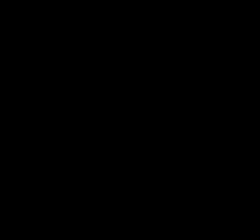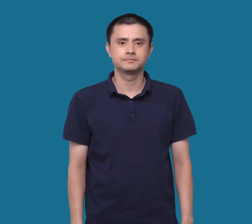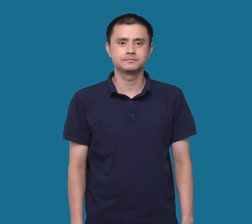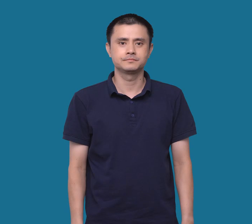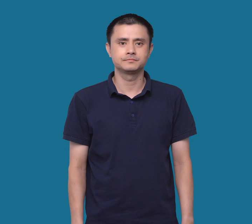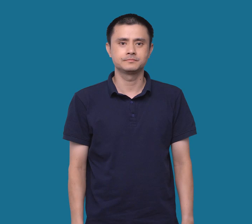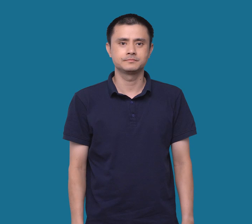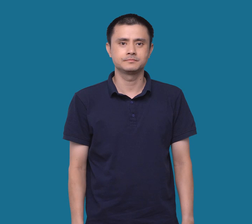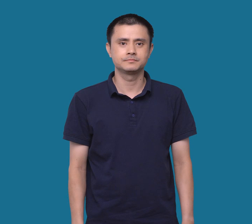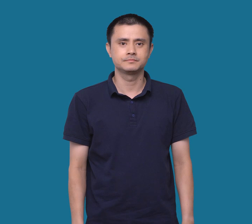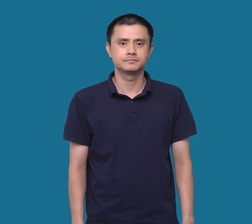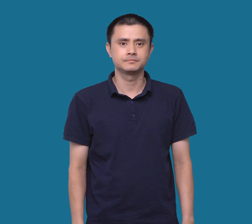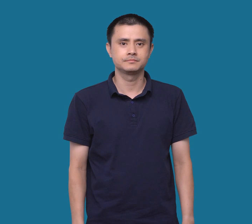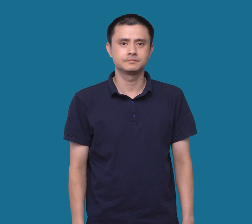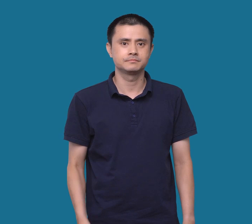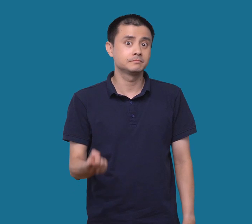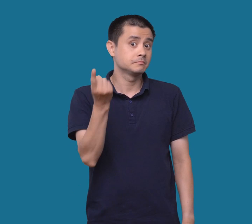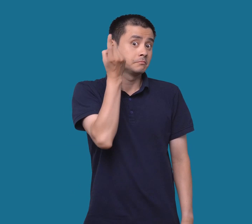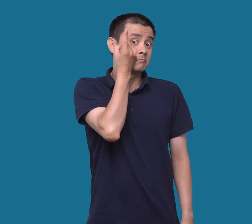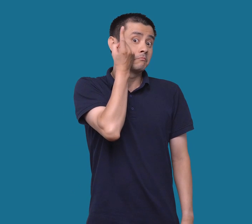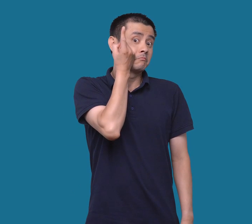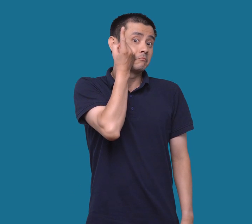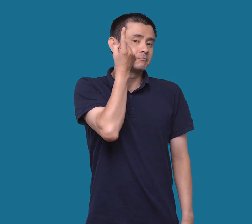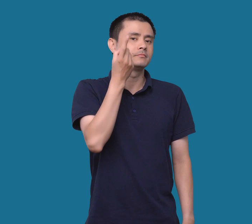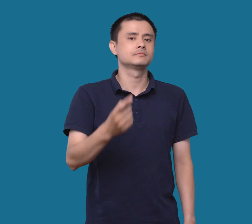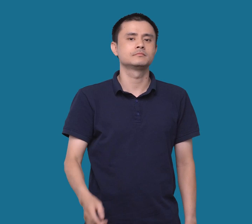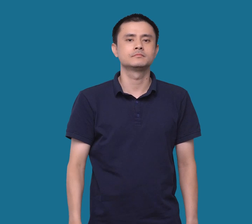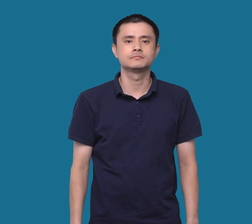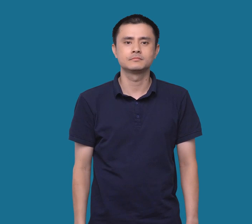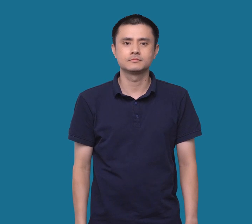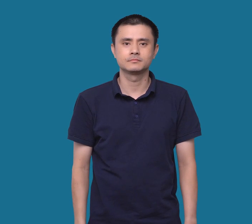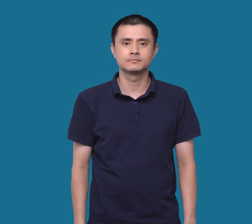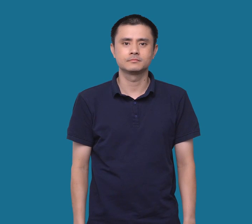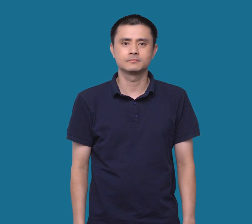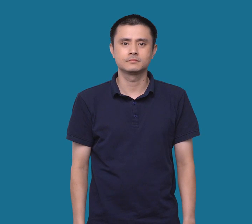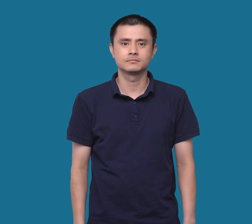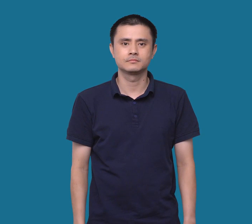tình cờ